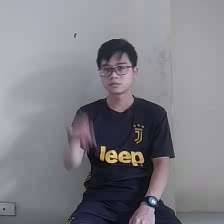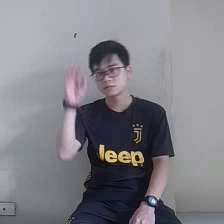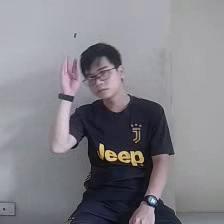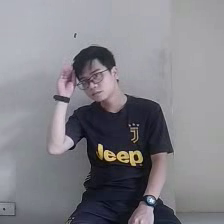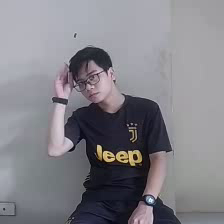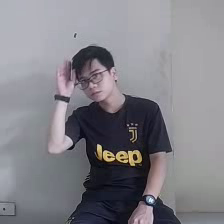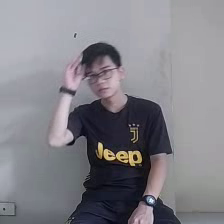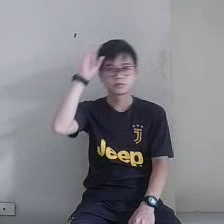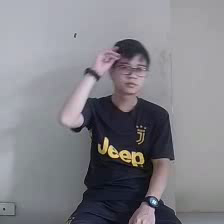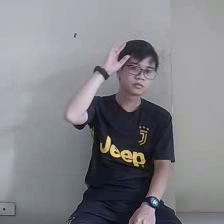Băn khoăn